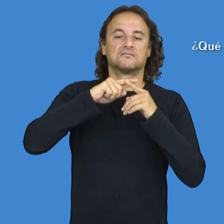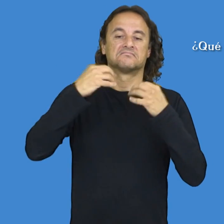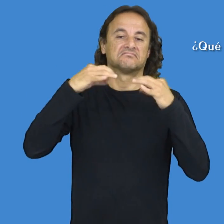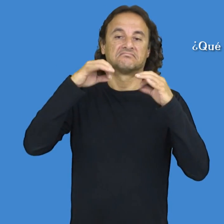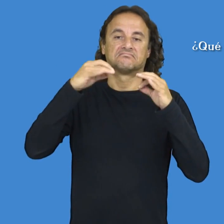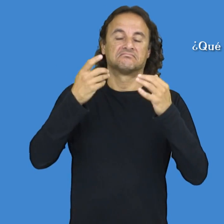normal